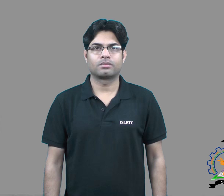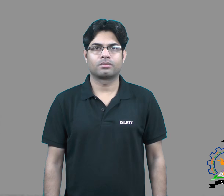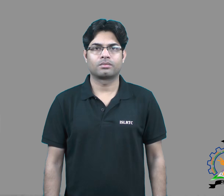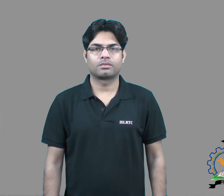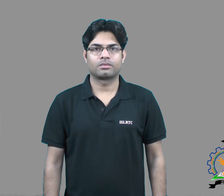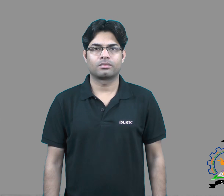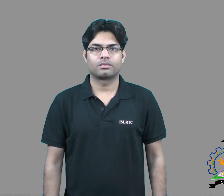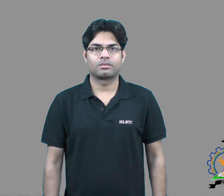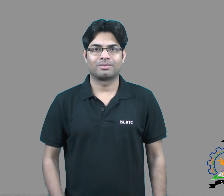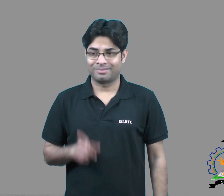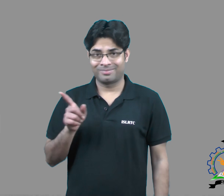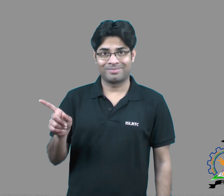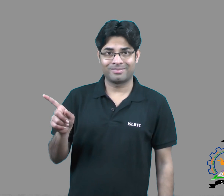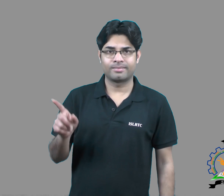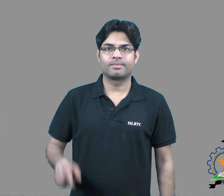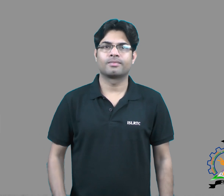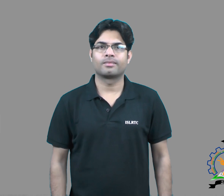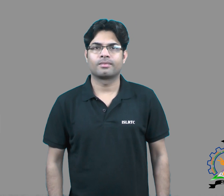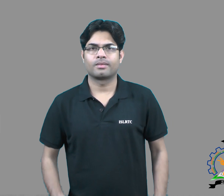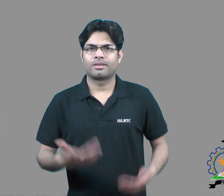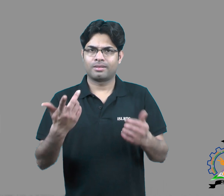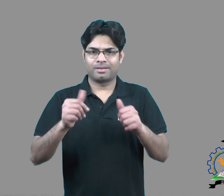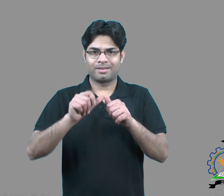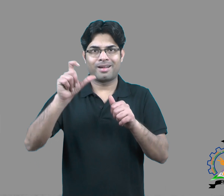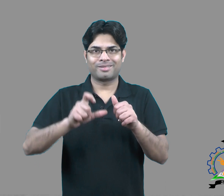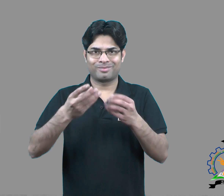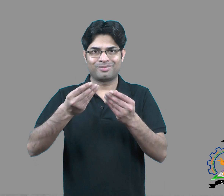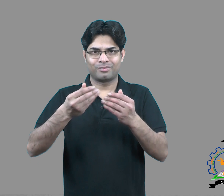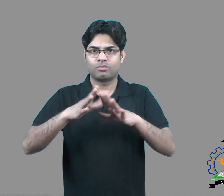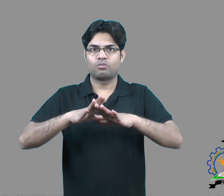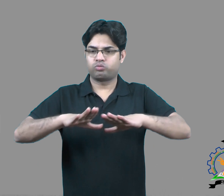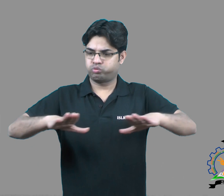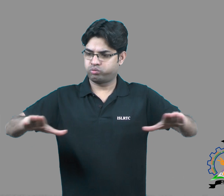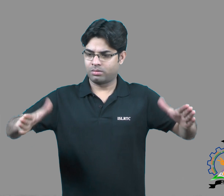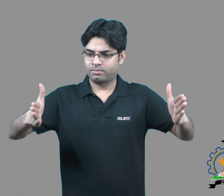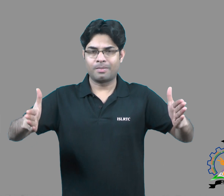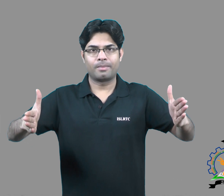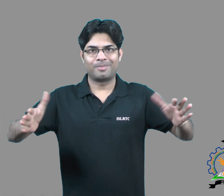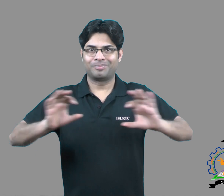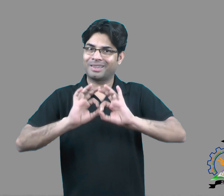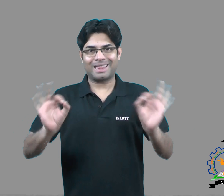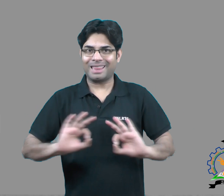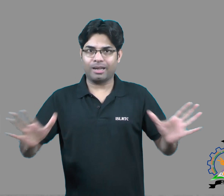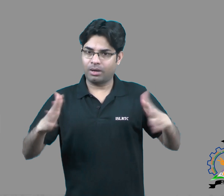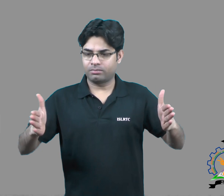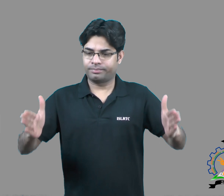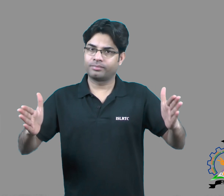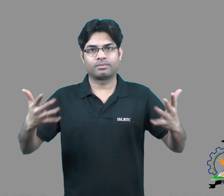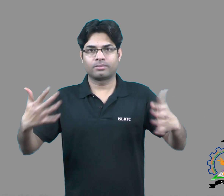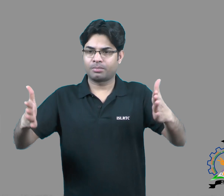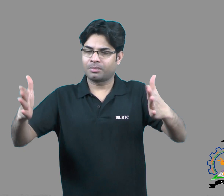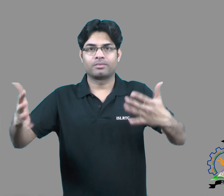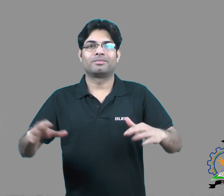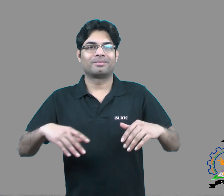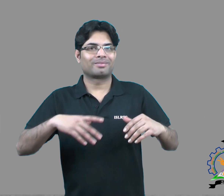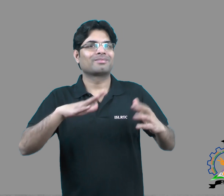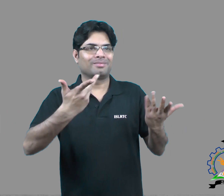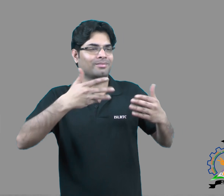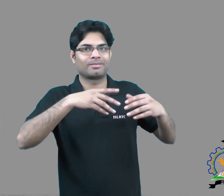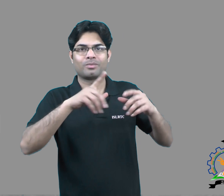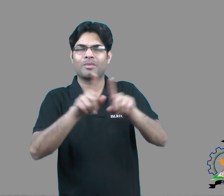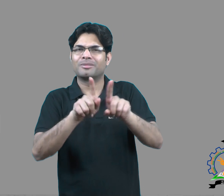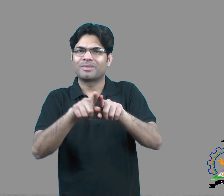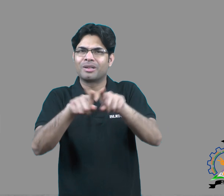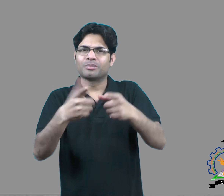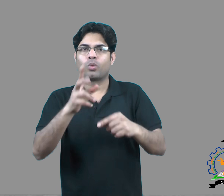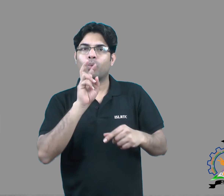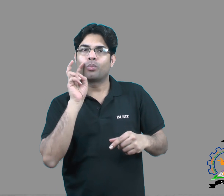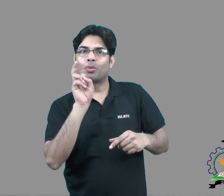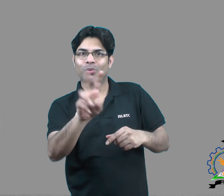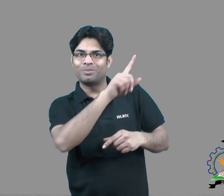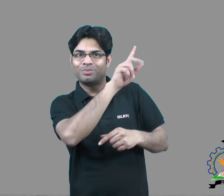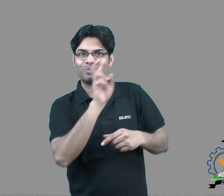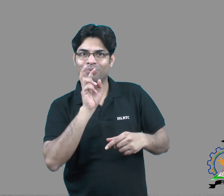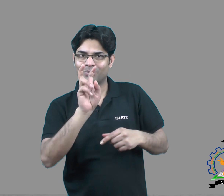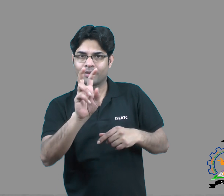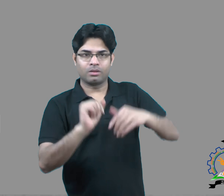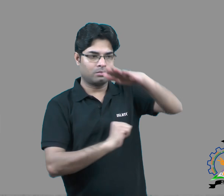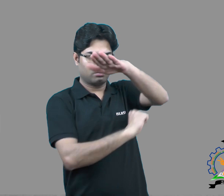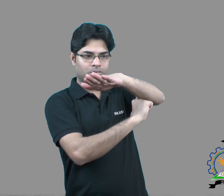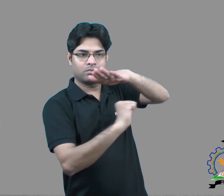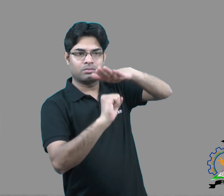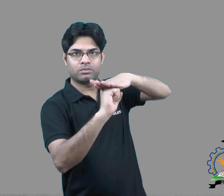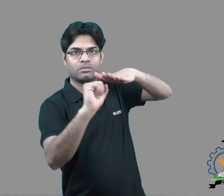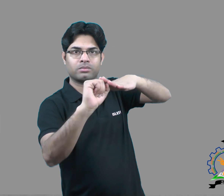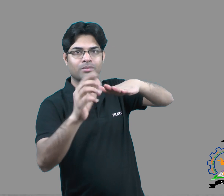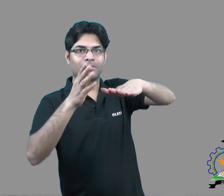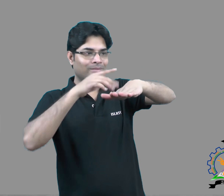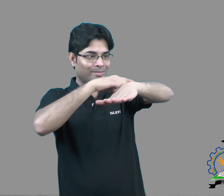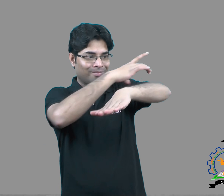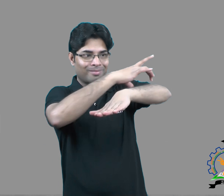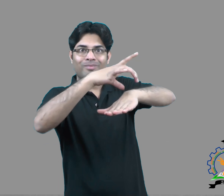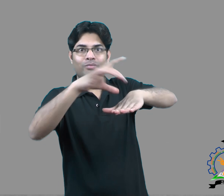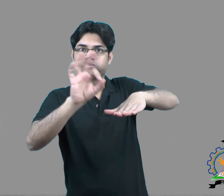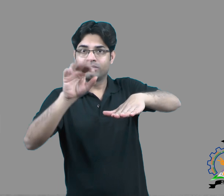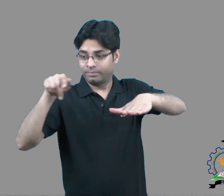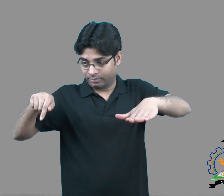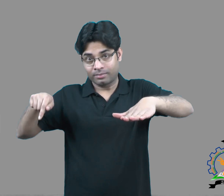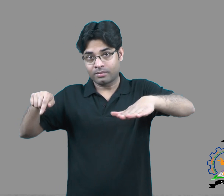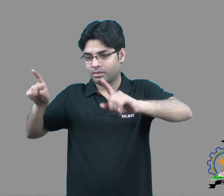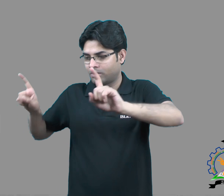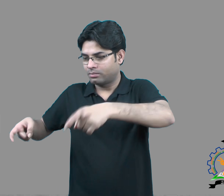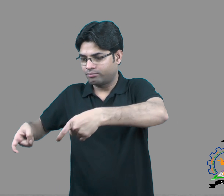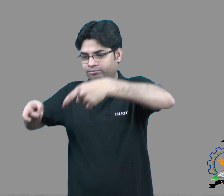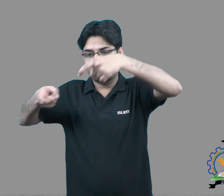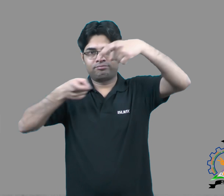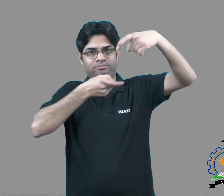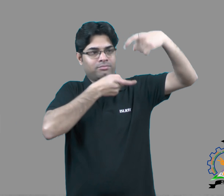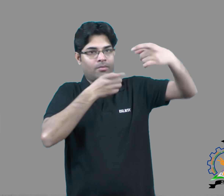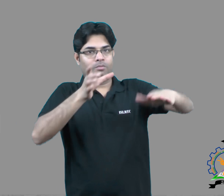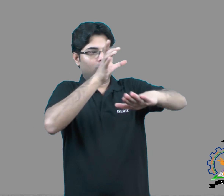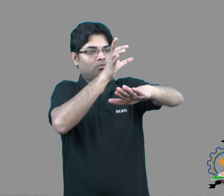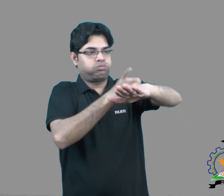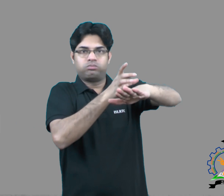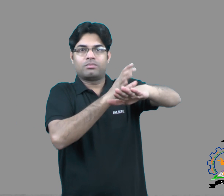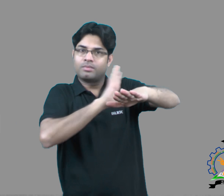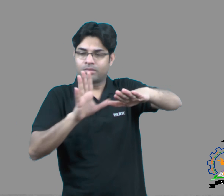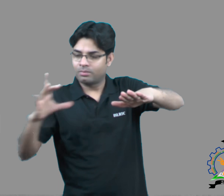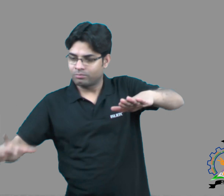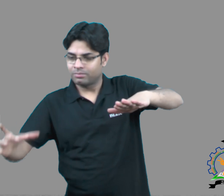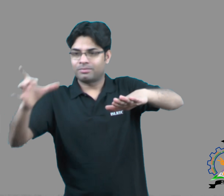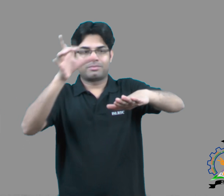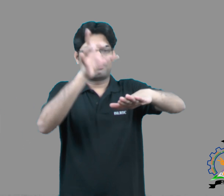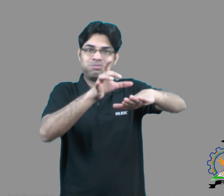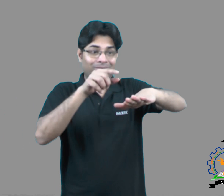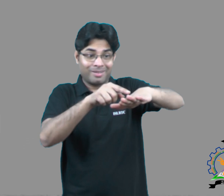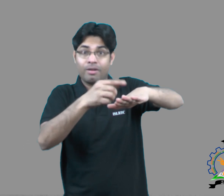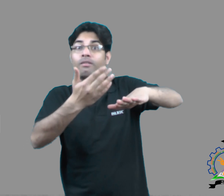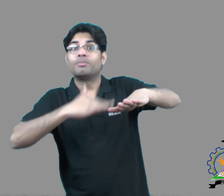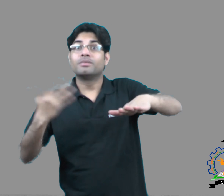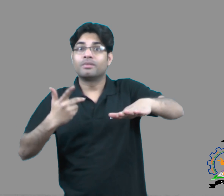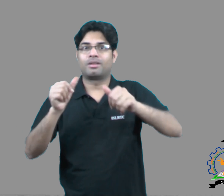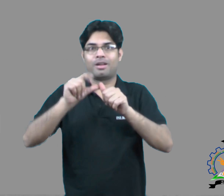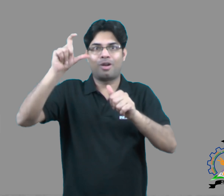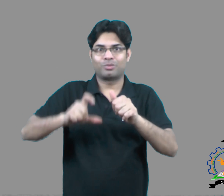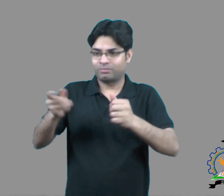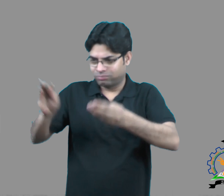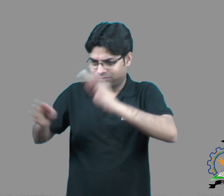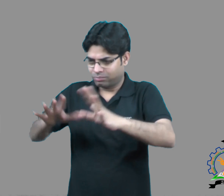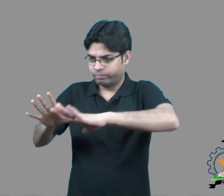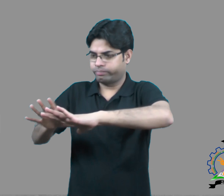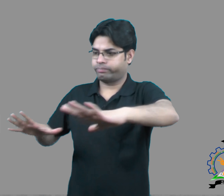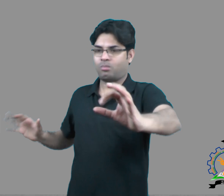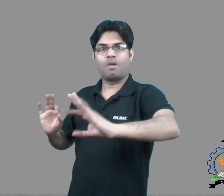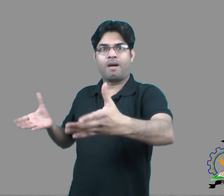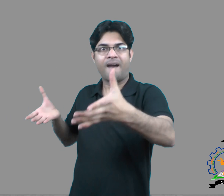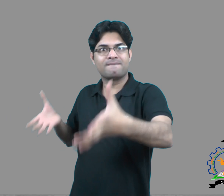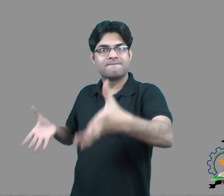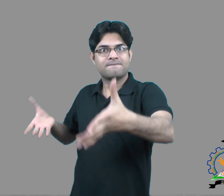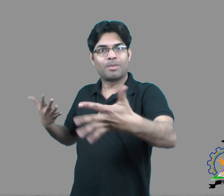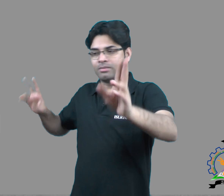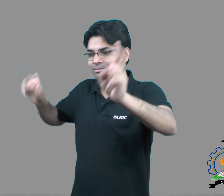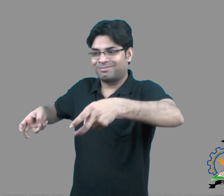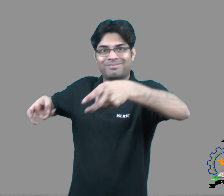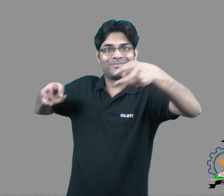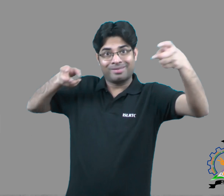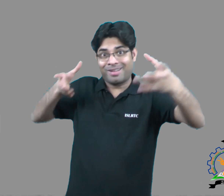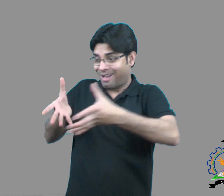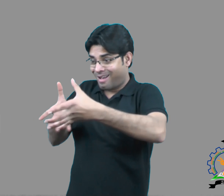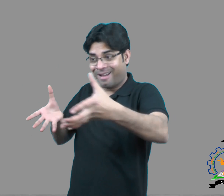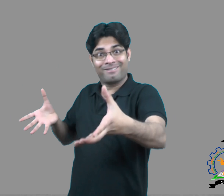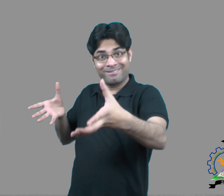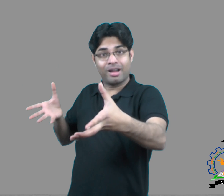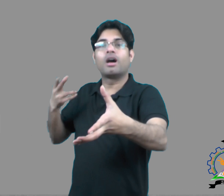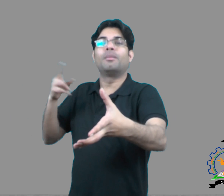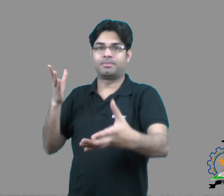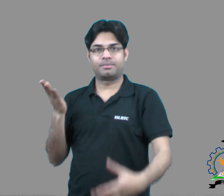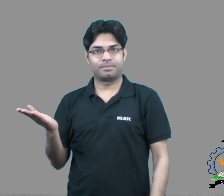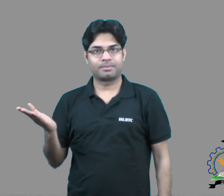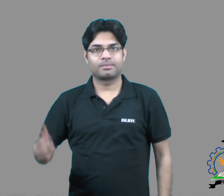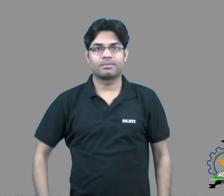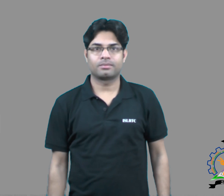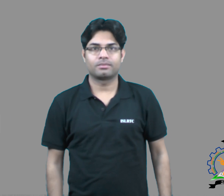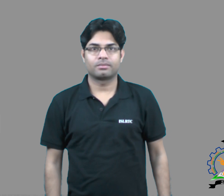Concrete Slab